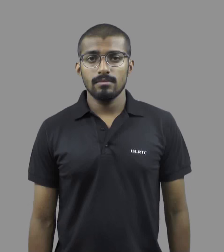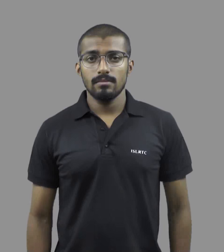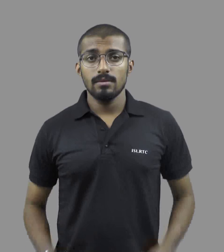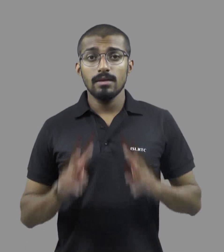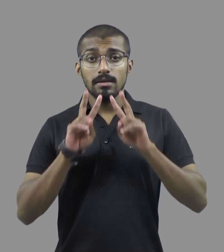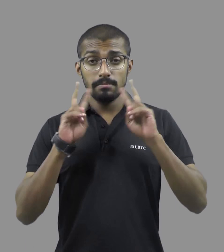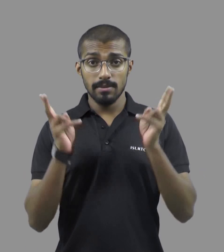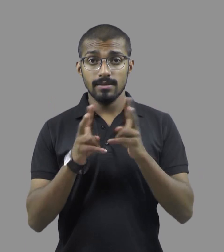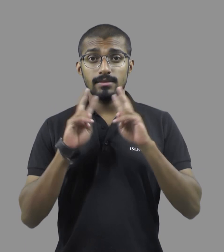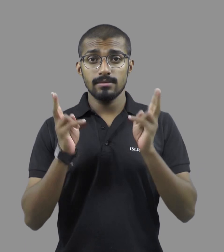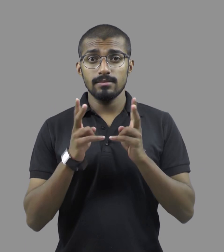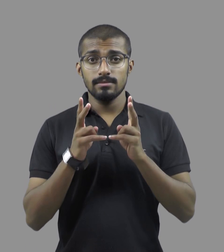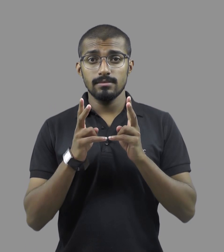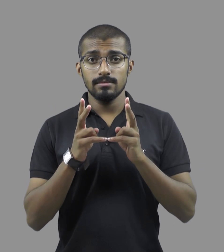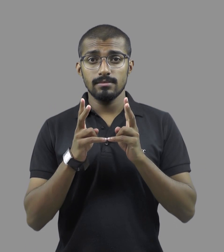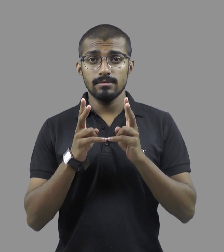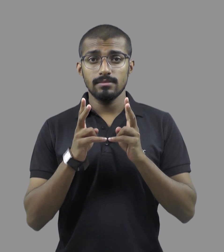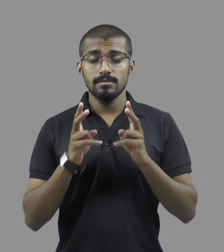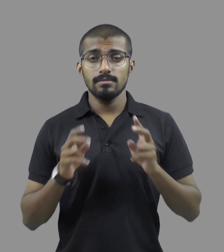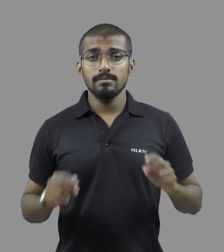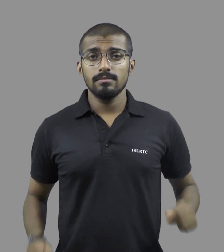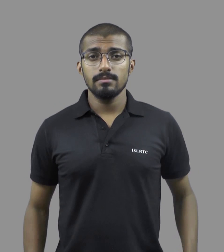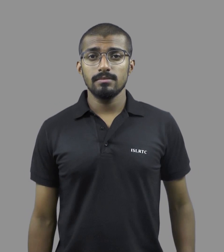Meeting